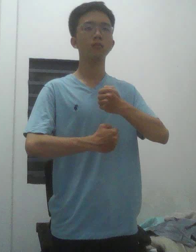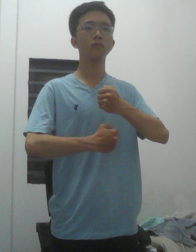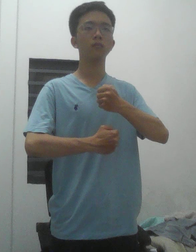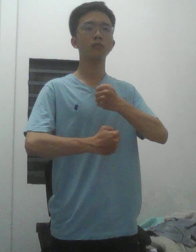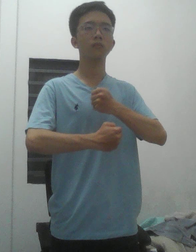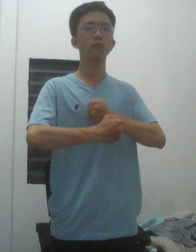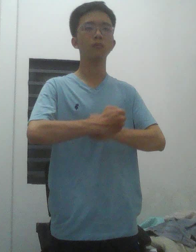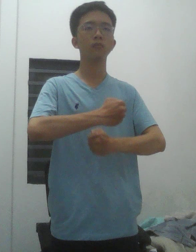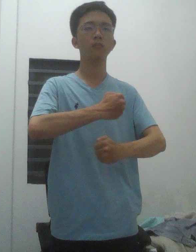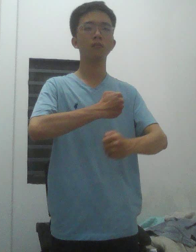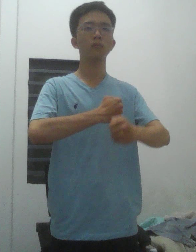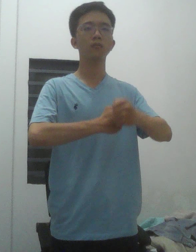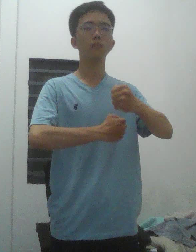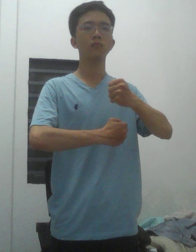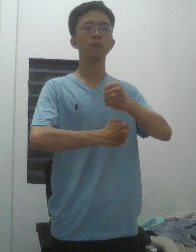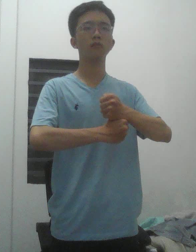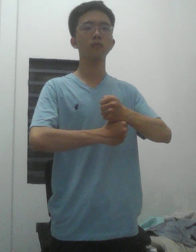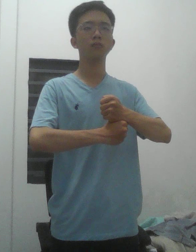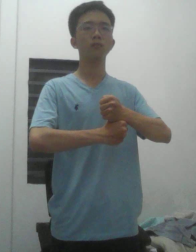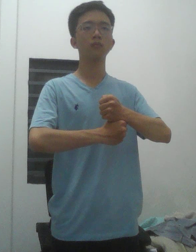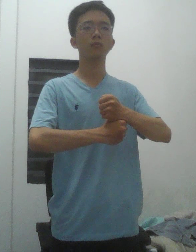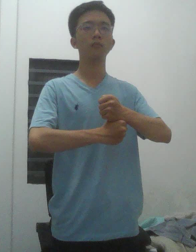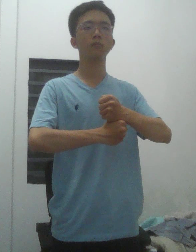nam